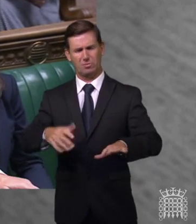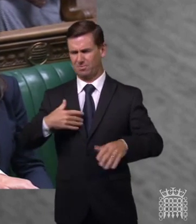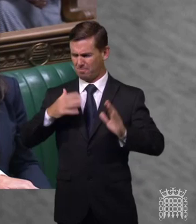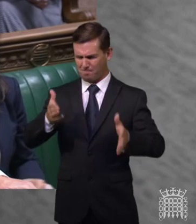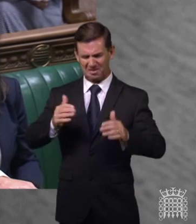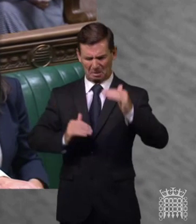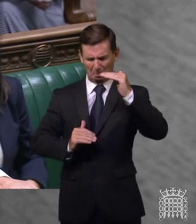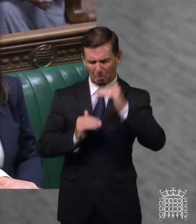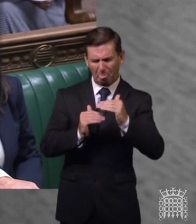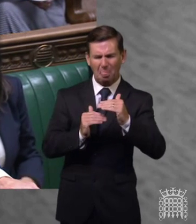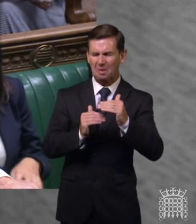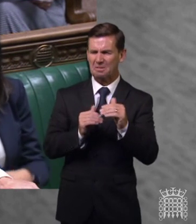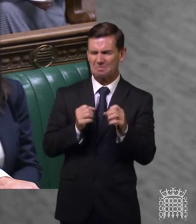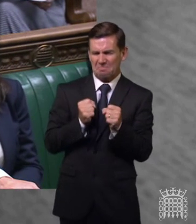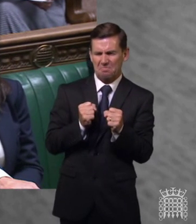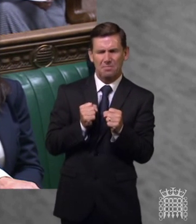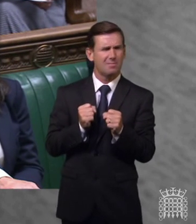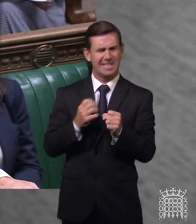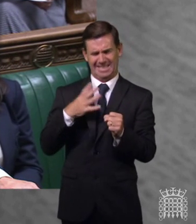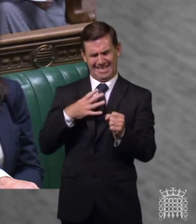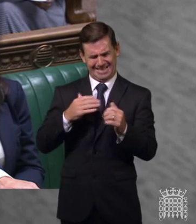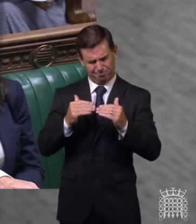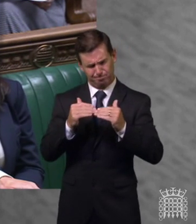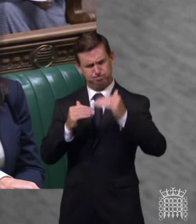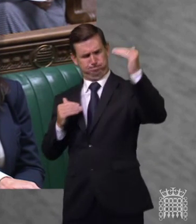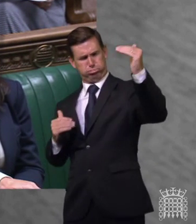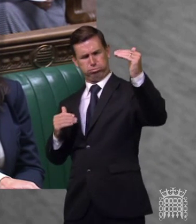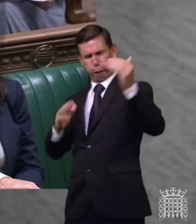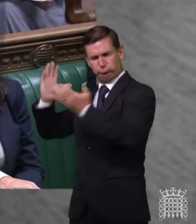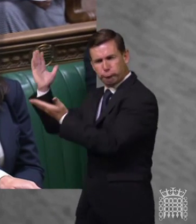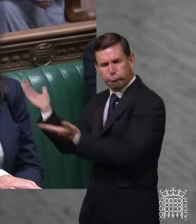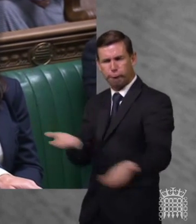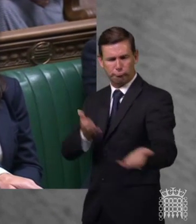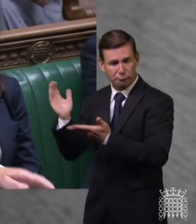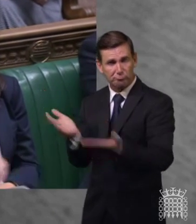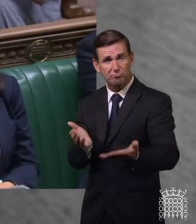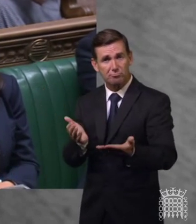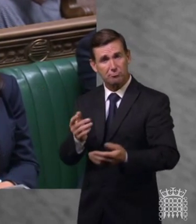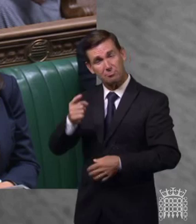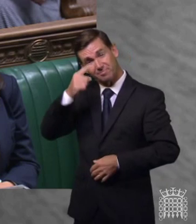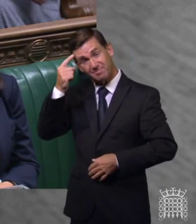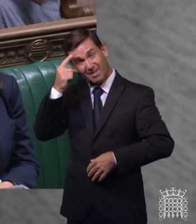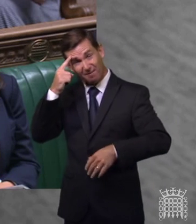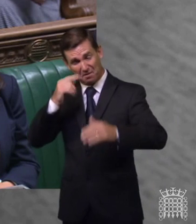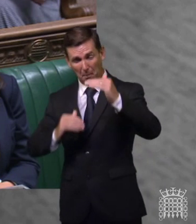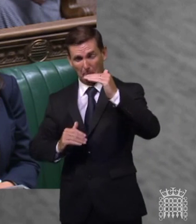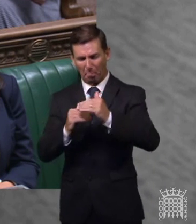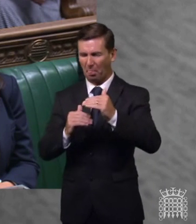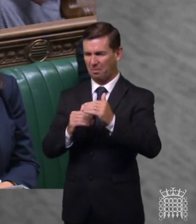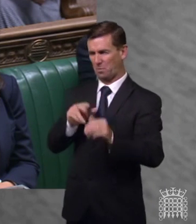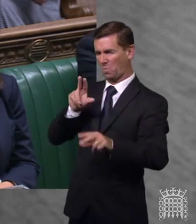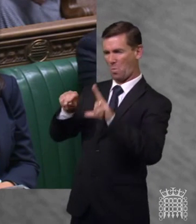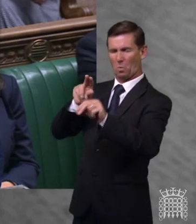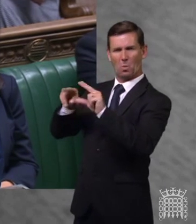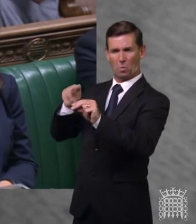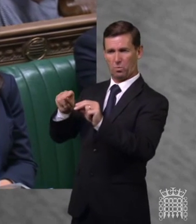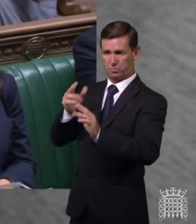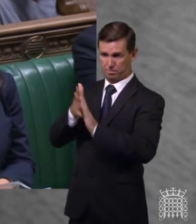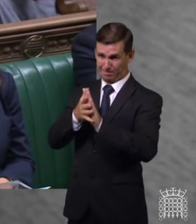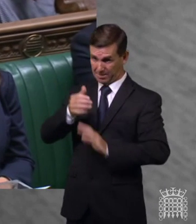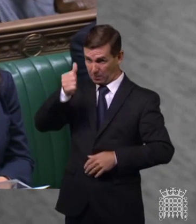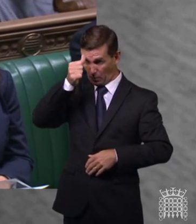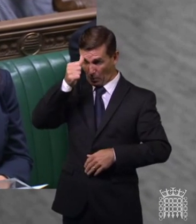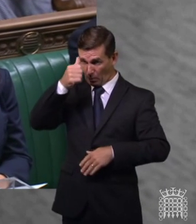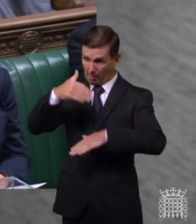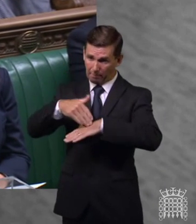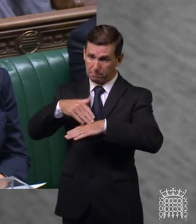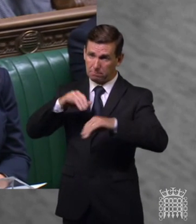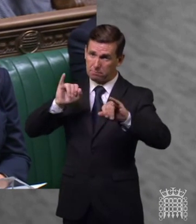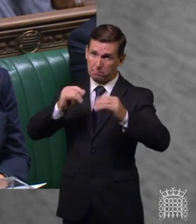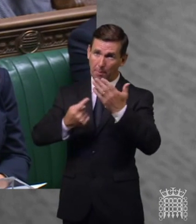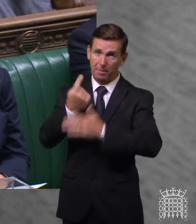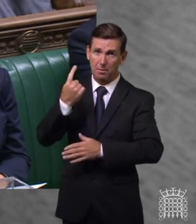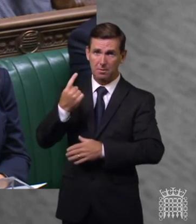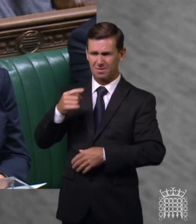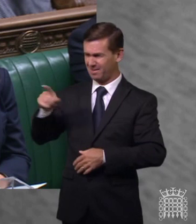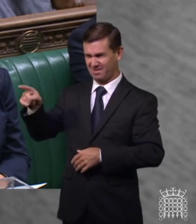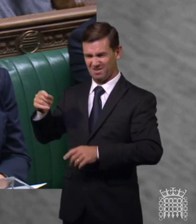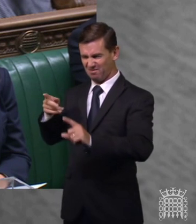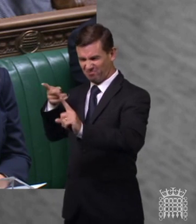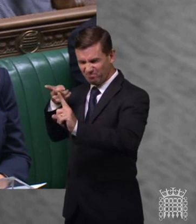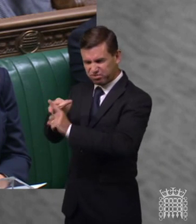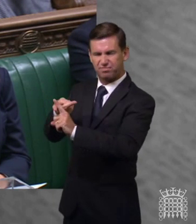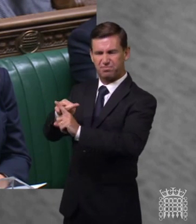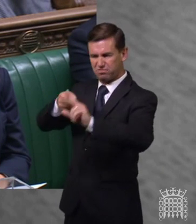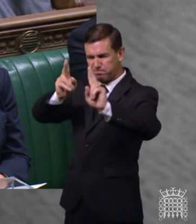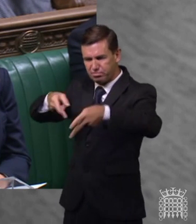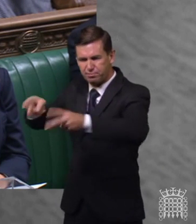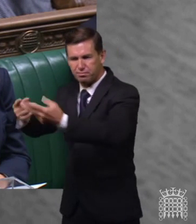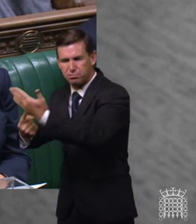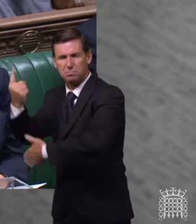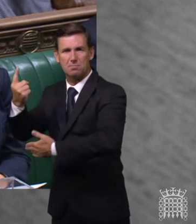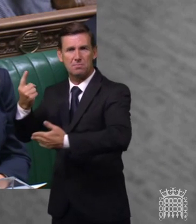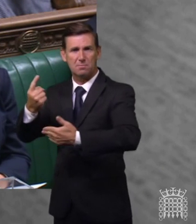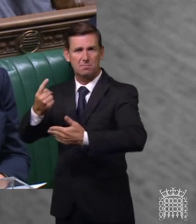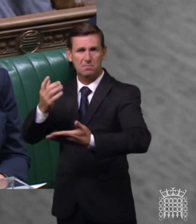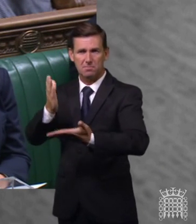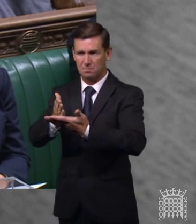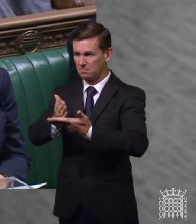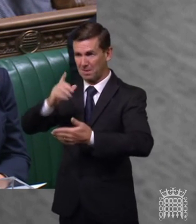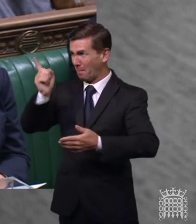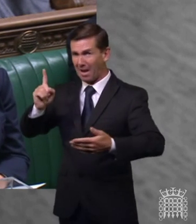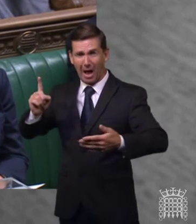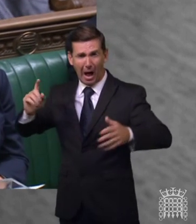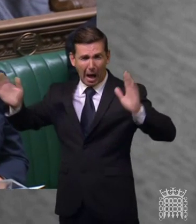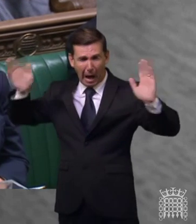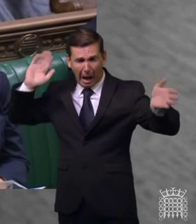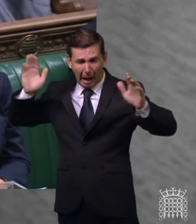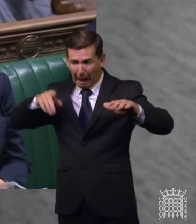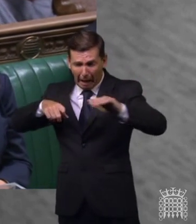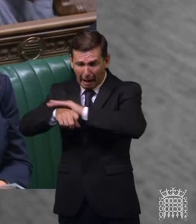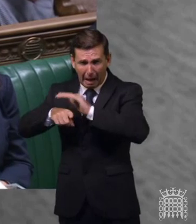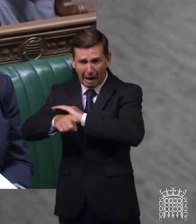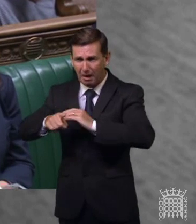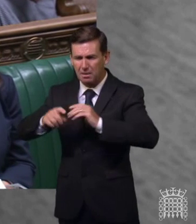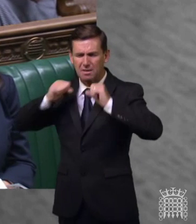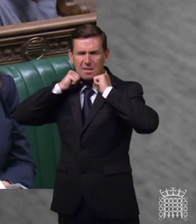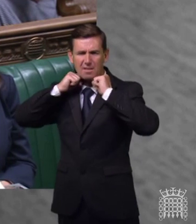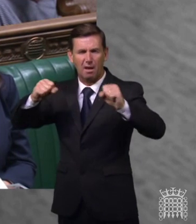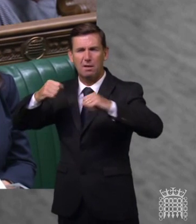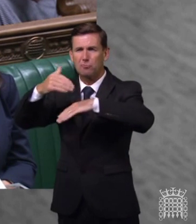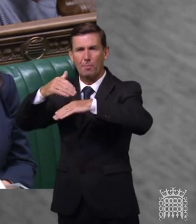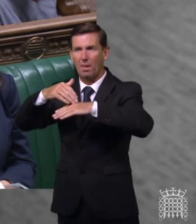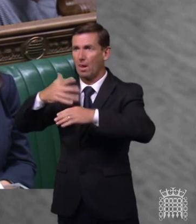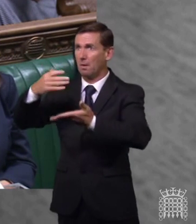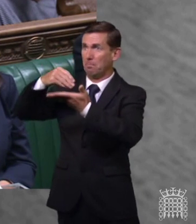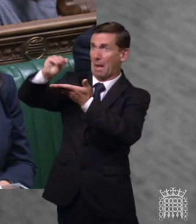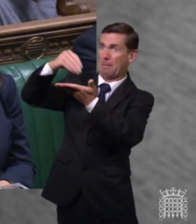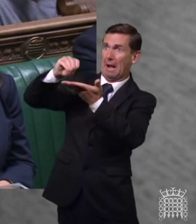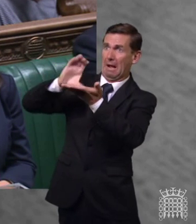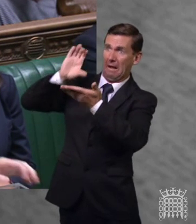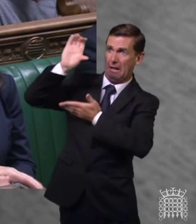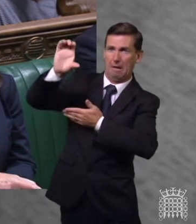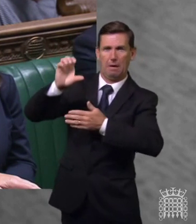The scheme must be generous and welcoming. If it is not, we know the consequences now: violent reprisals in Afghanistan; people tragically fleeing into the arms of human traffickers—we know that that is what will happen—and